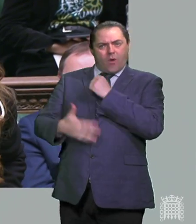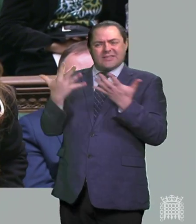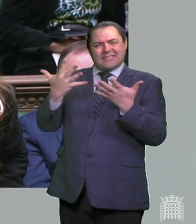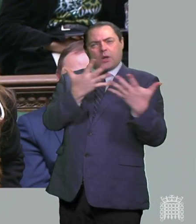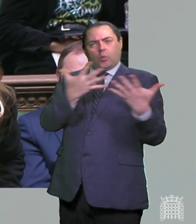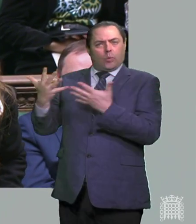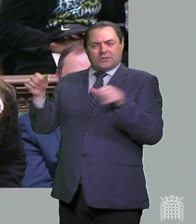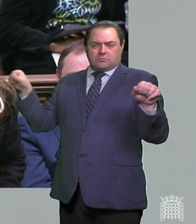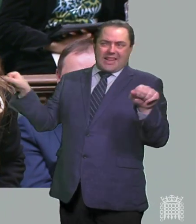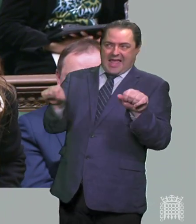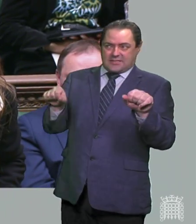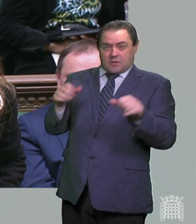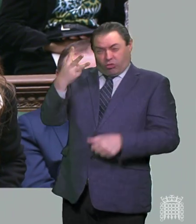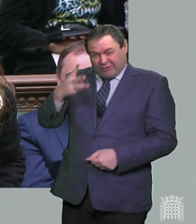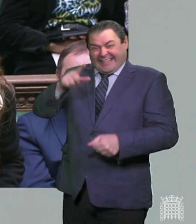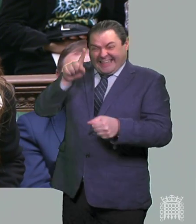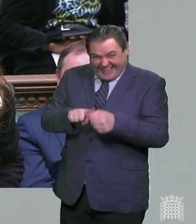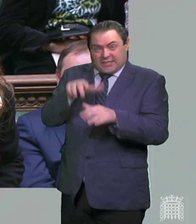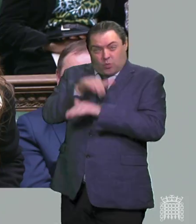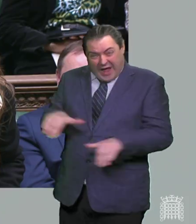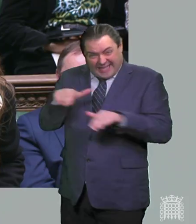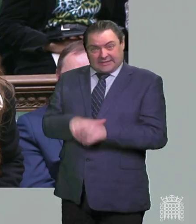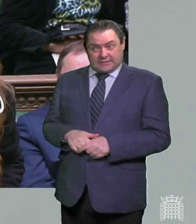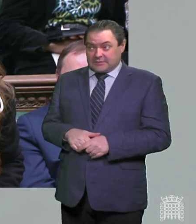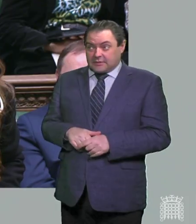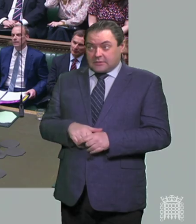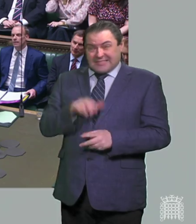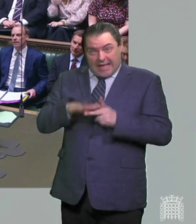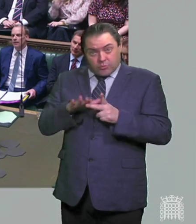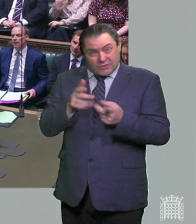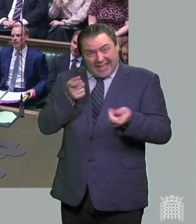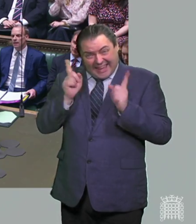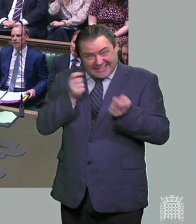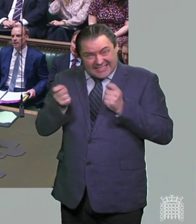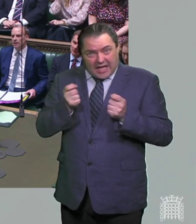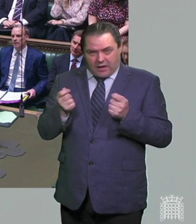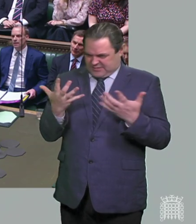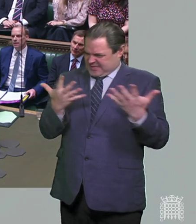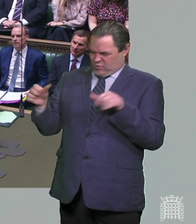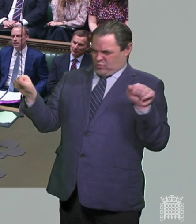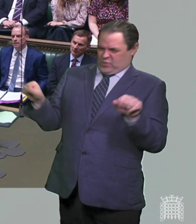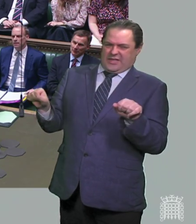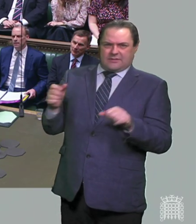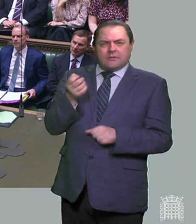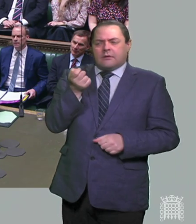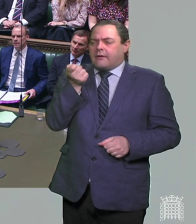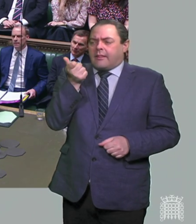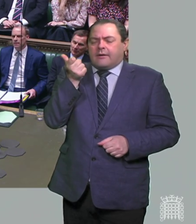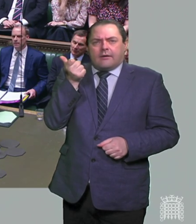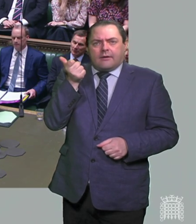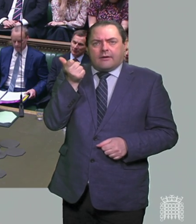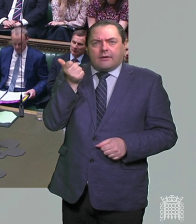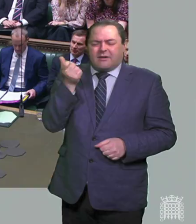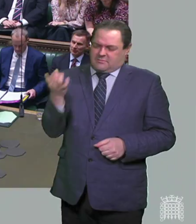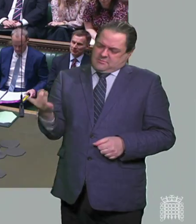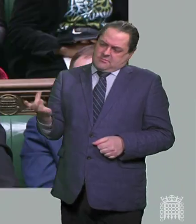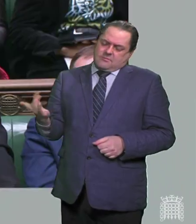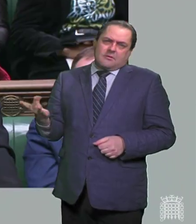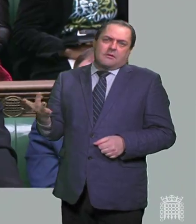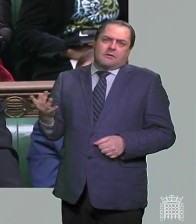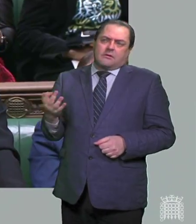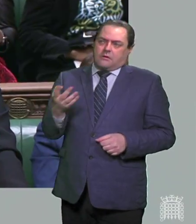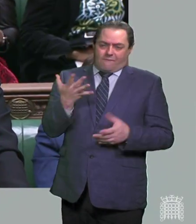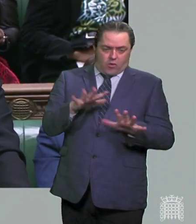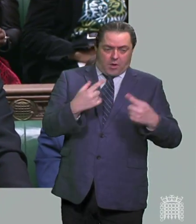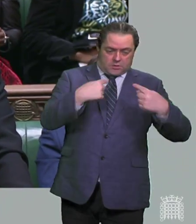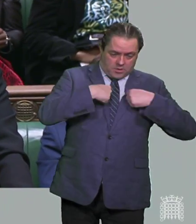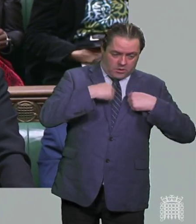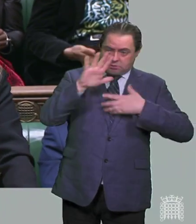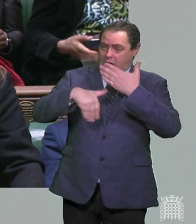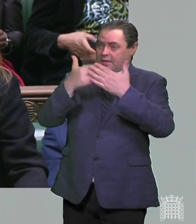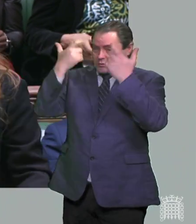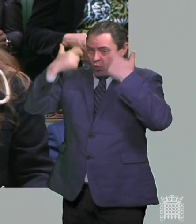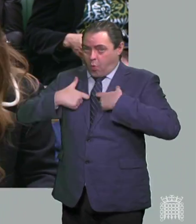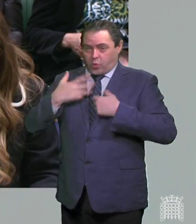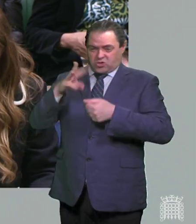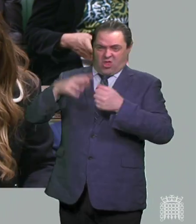From three years, 10 weeks is not anything to boast about—three years from the day of the assault to the final day of court.